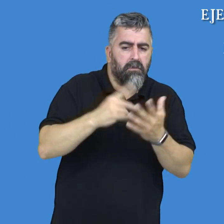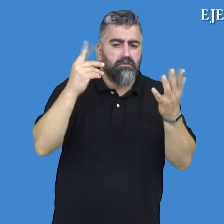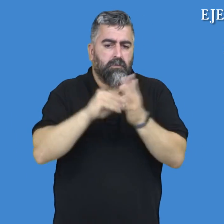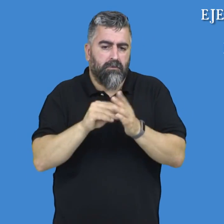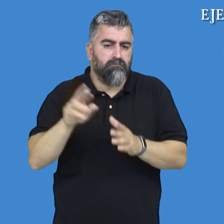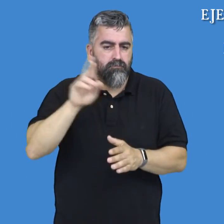vez